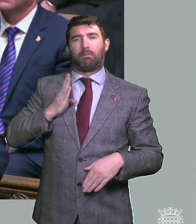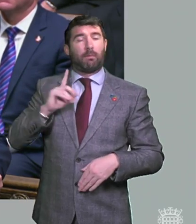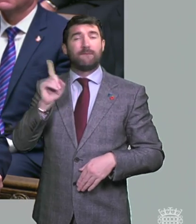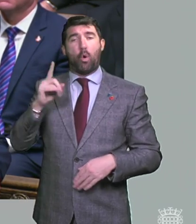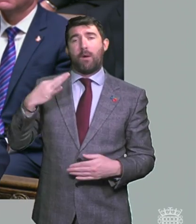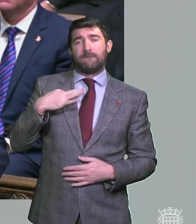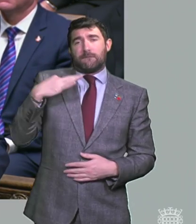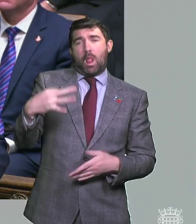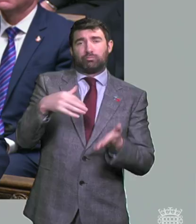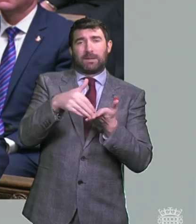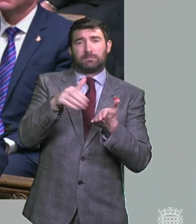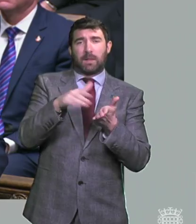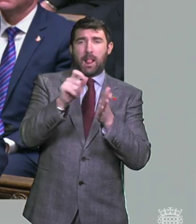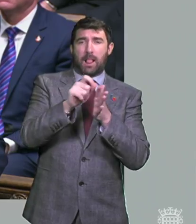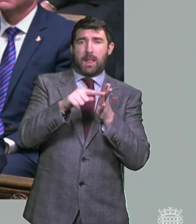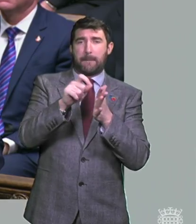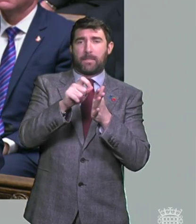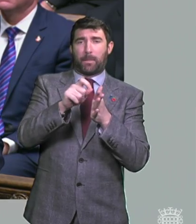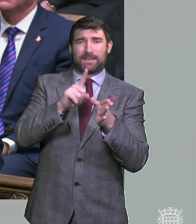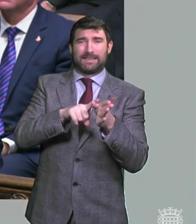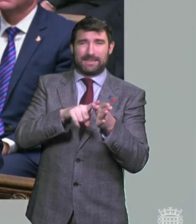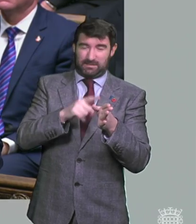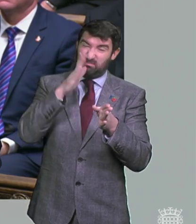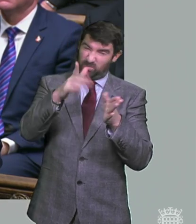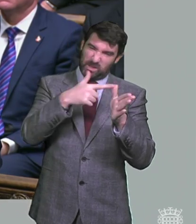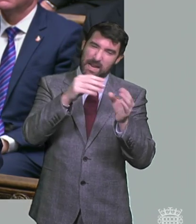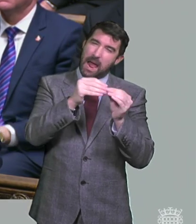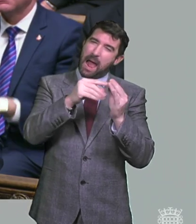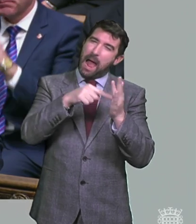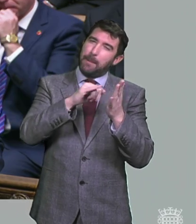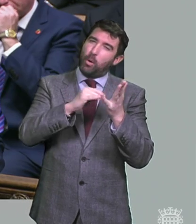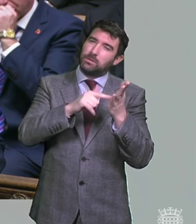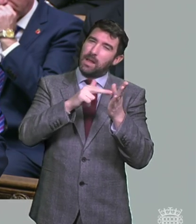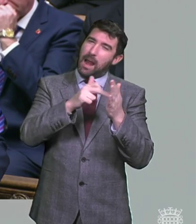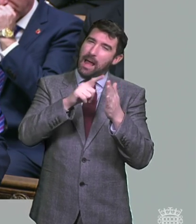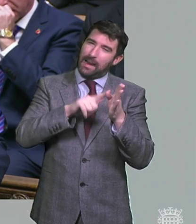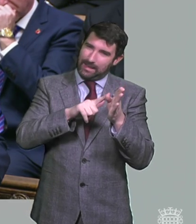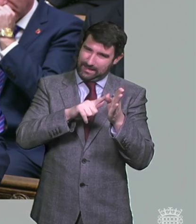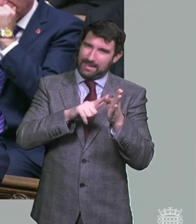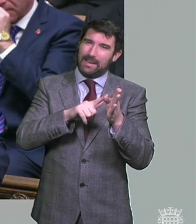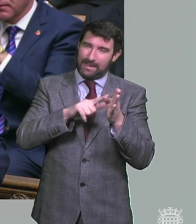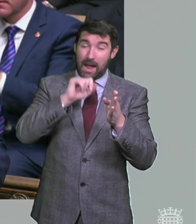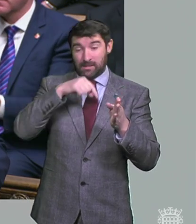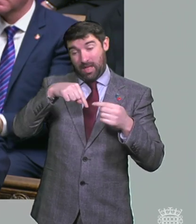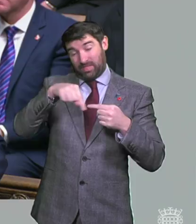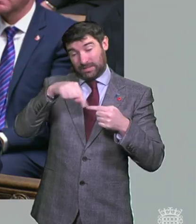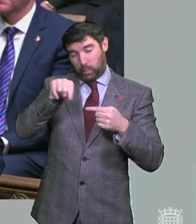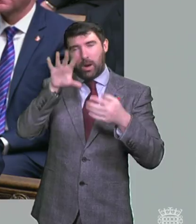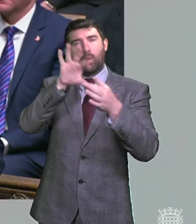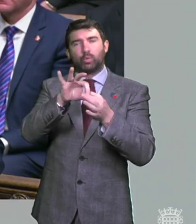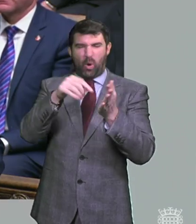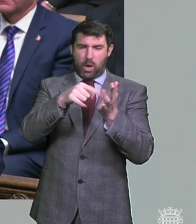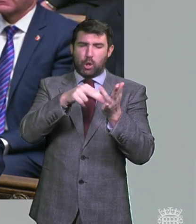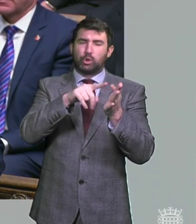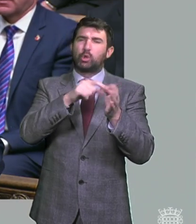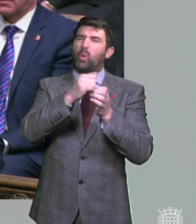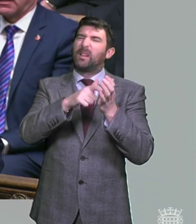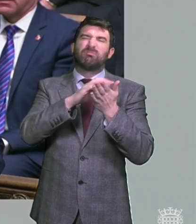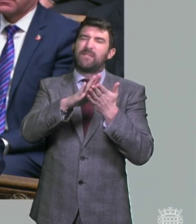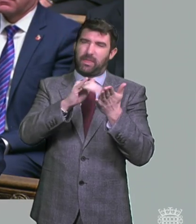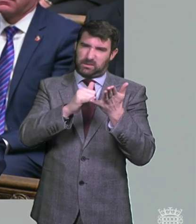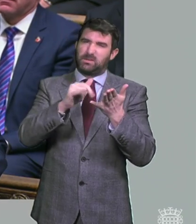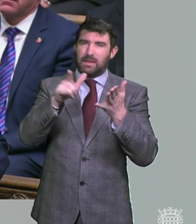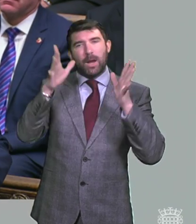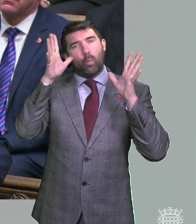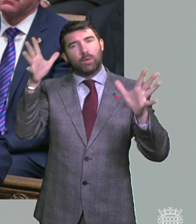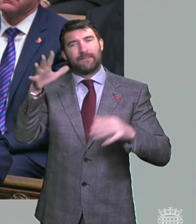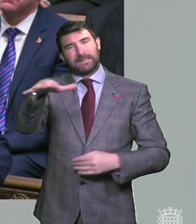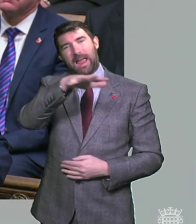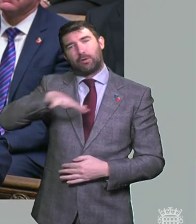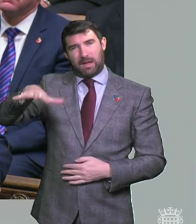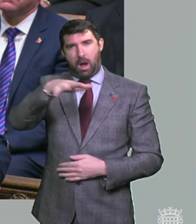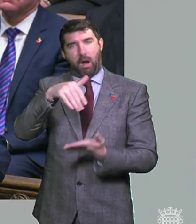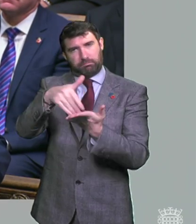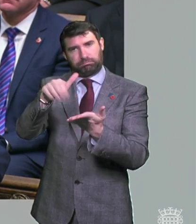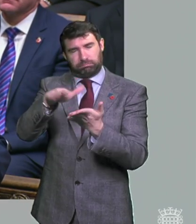I joined colleagues in Abbots Langley, and I was part of Les Vertessy’s team, and this week I will be joining Tony Griffiths and his team in the Tudor ward in Watford.